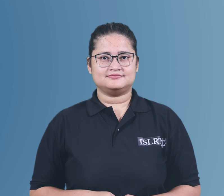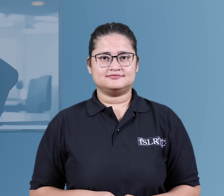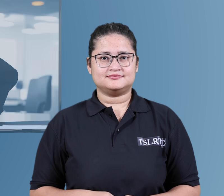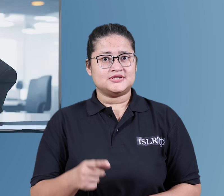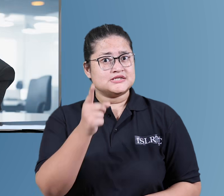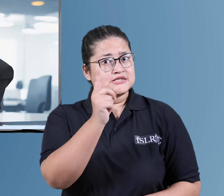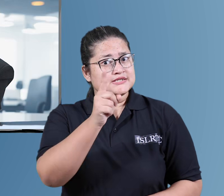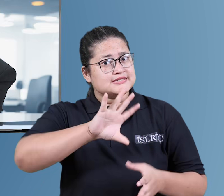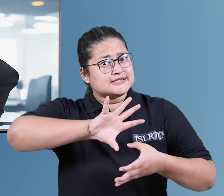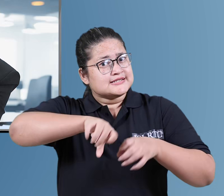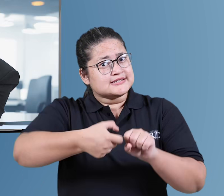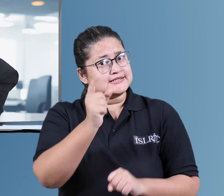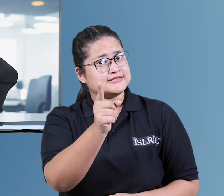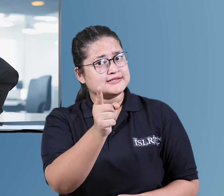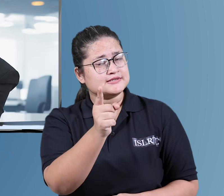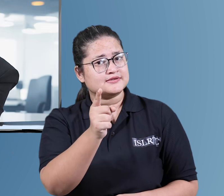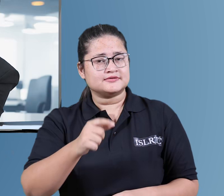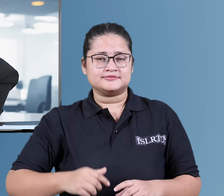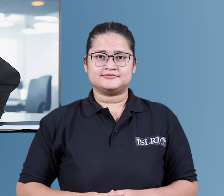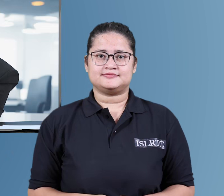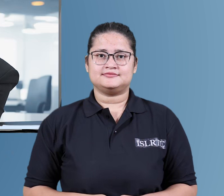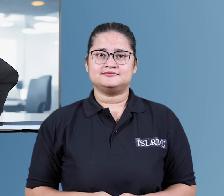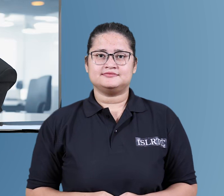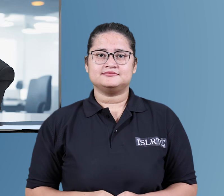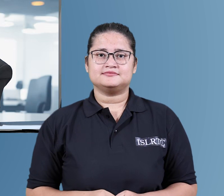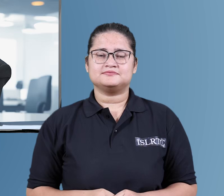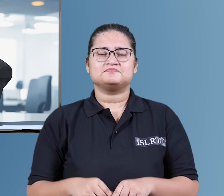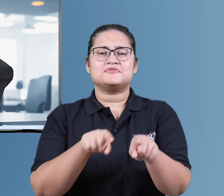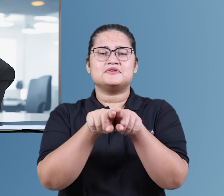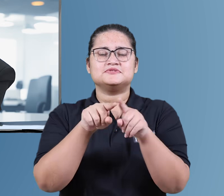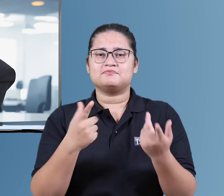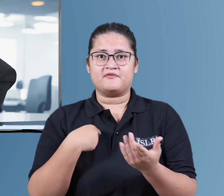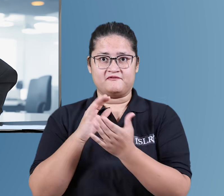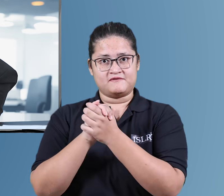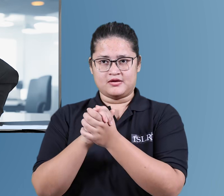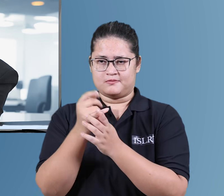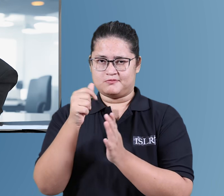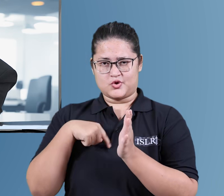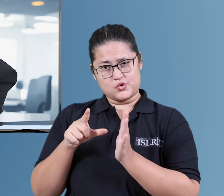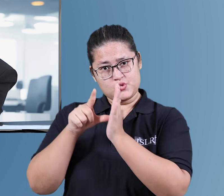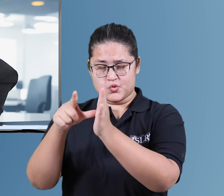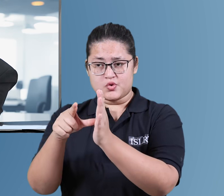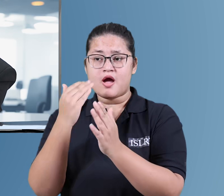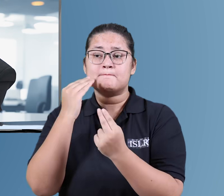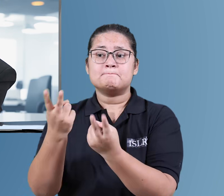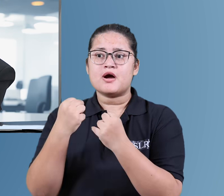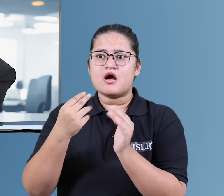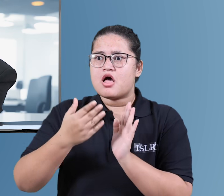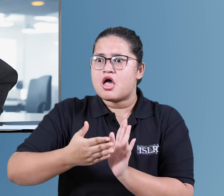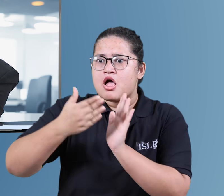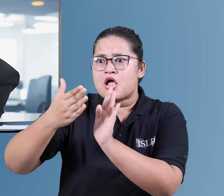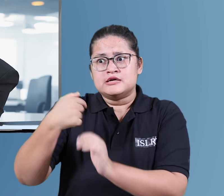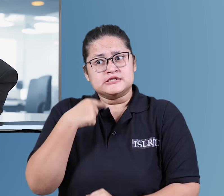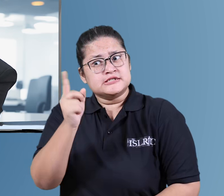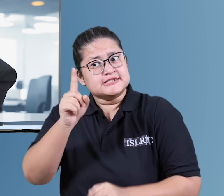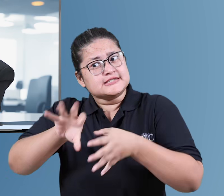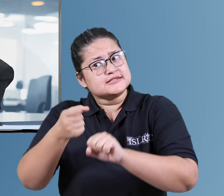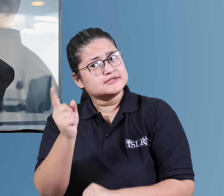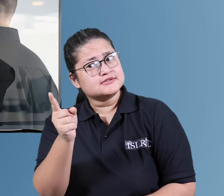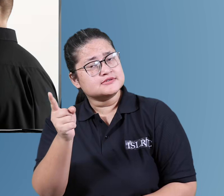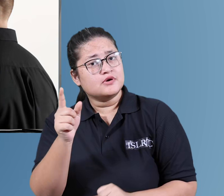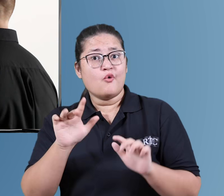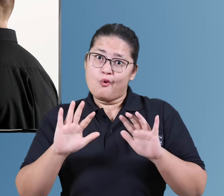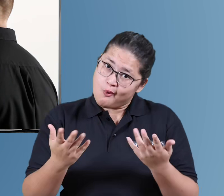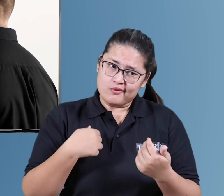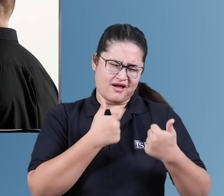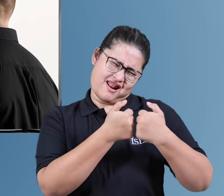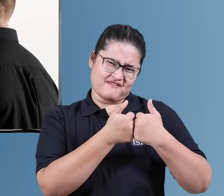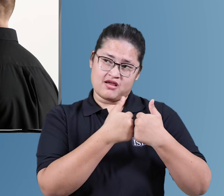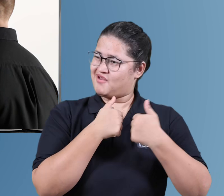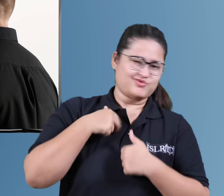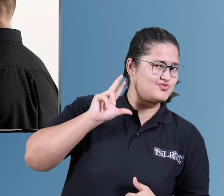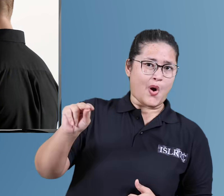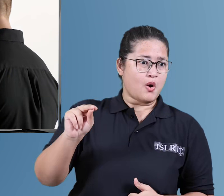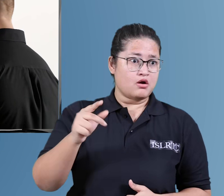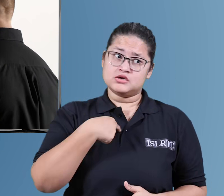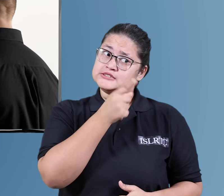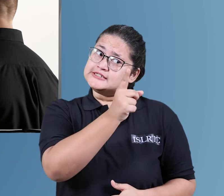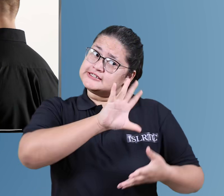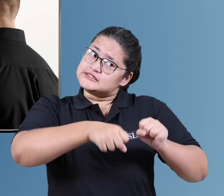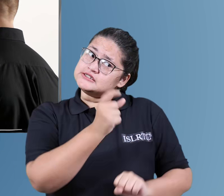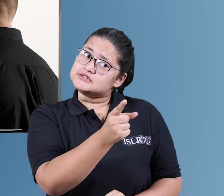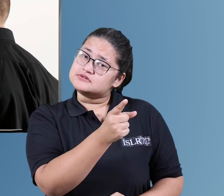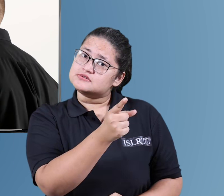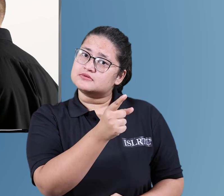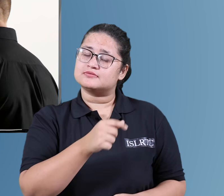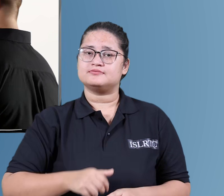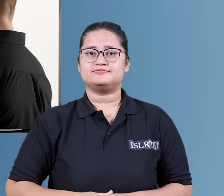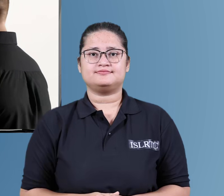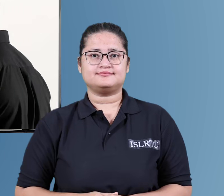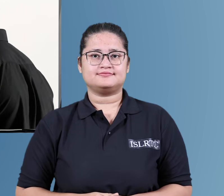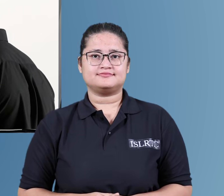Threat “If you delay in repaying the money I lent you, I might hurt you”, or, “If you don't accept my romantic proposal, I will harm you.” These are threats.